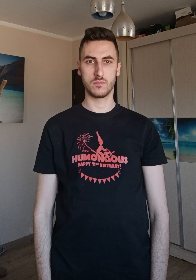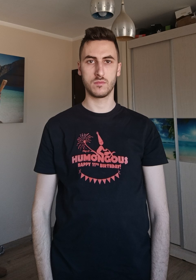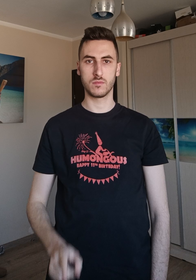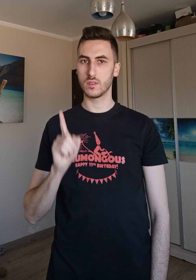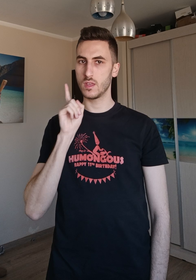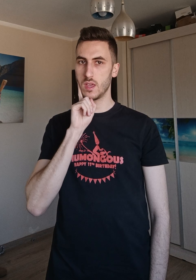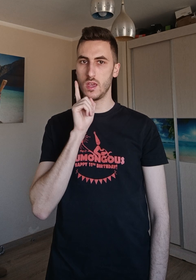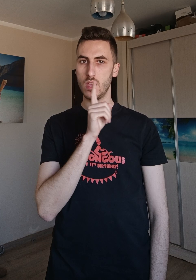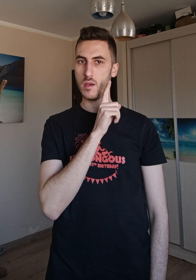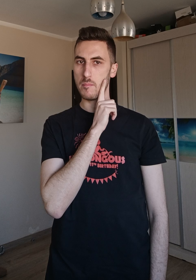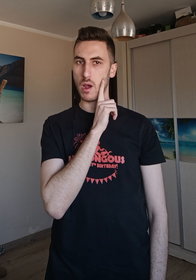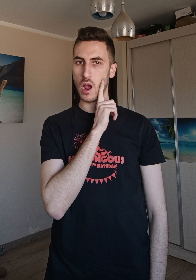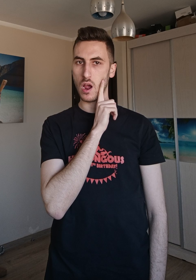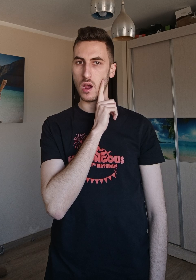אמא